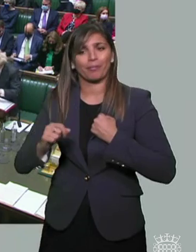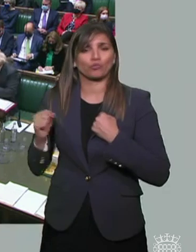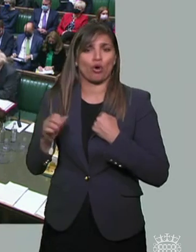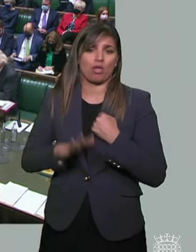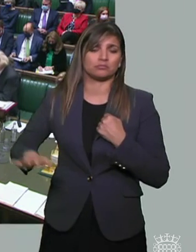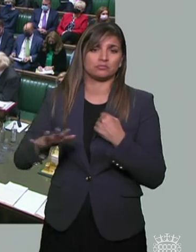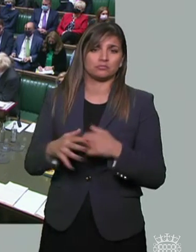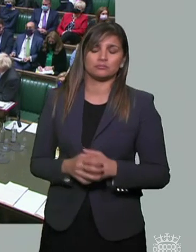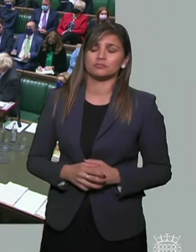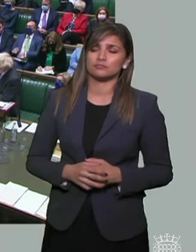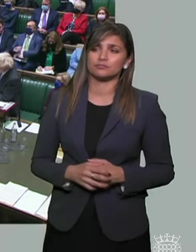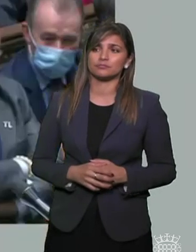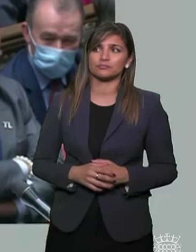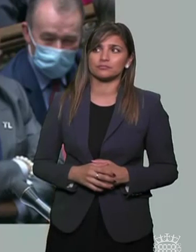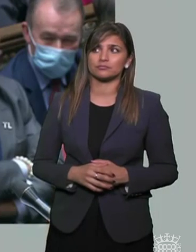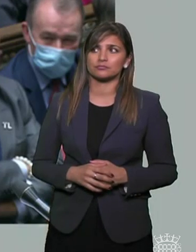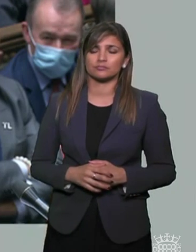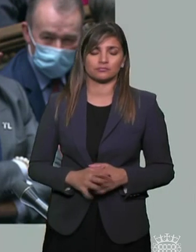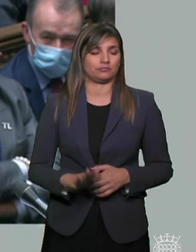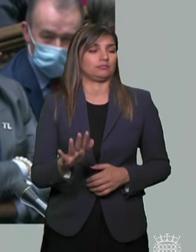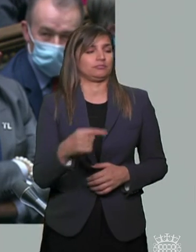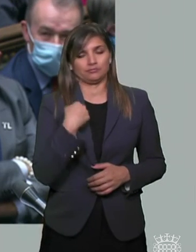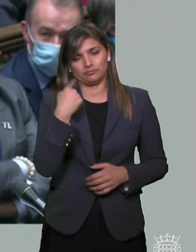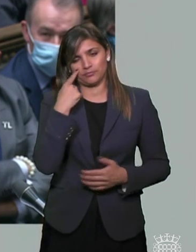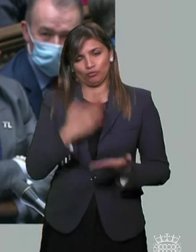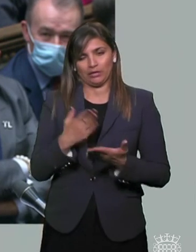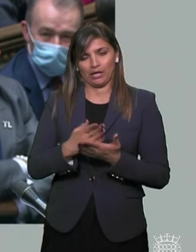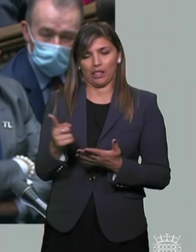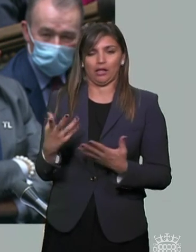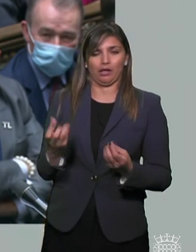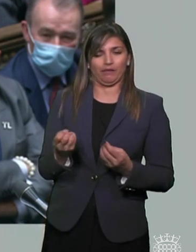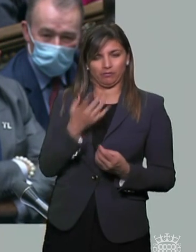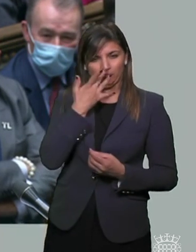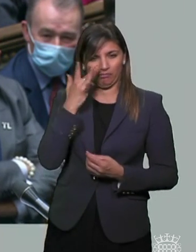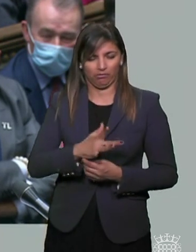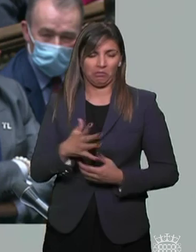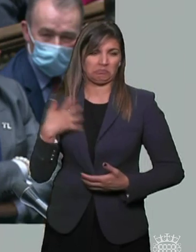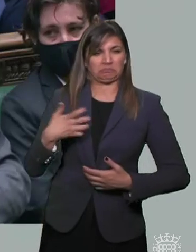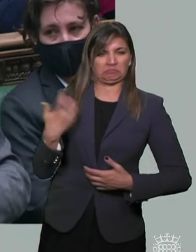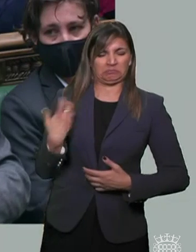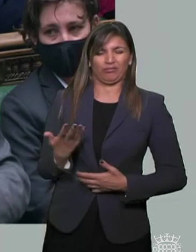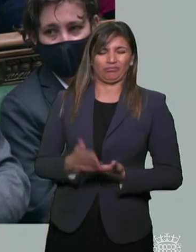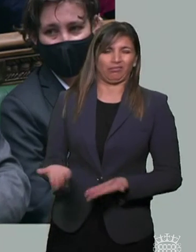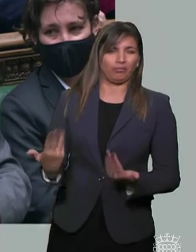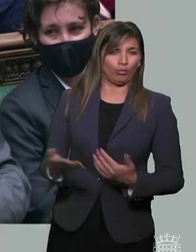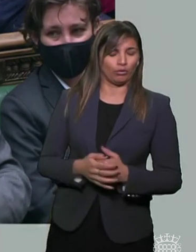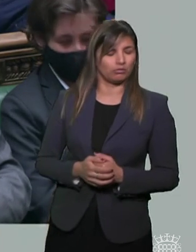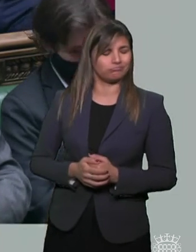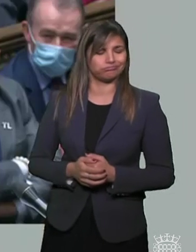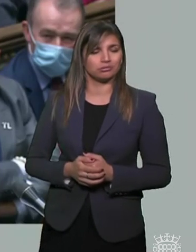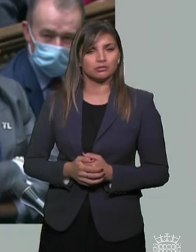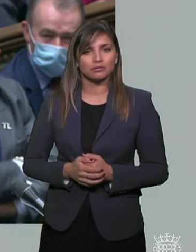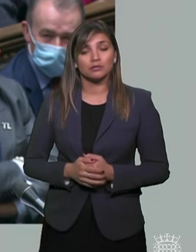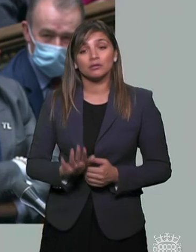I think we are going to need a bigger waistcoat to contain the synthetic indignation of the right honourable Gentleman, quite frankly.